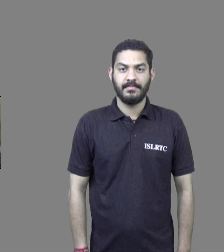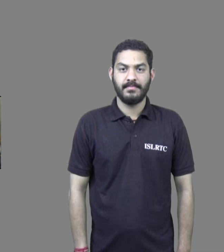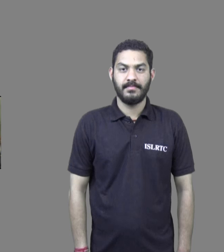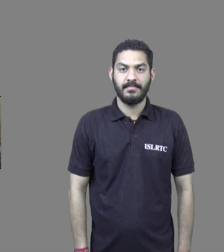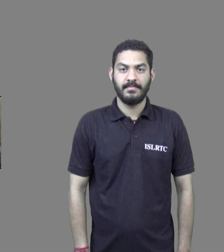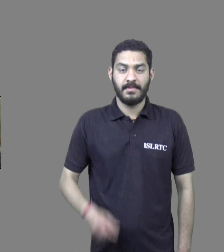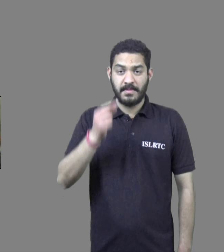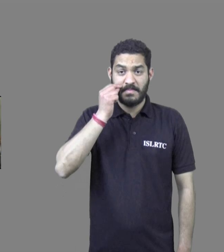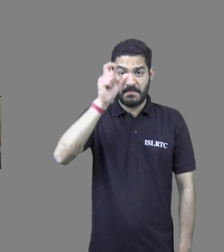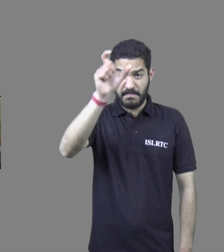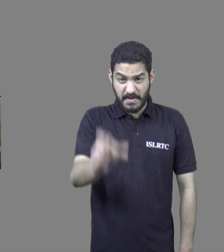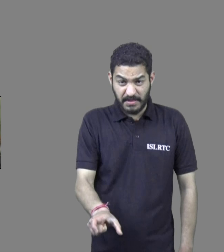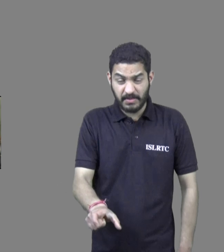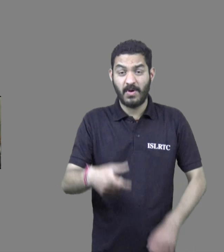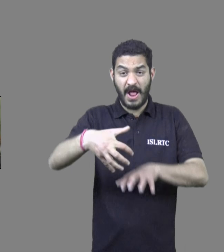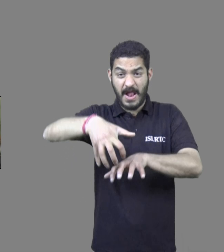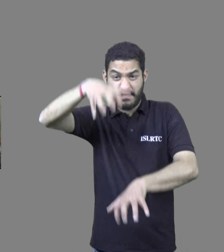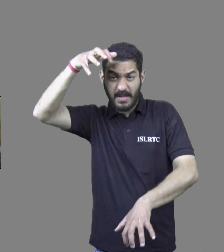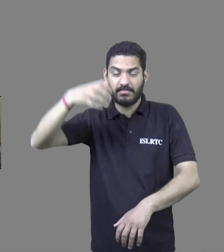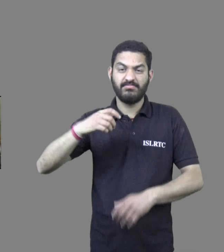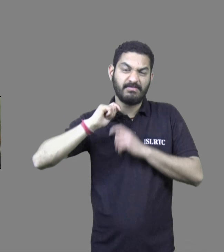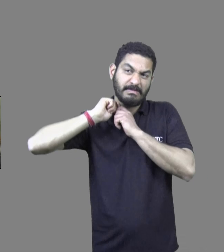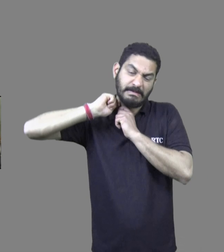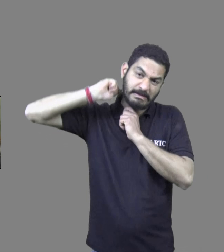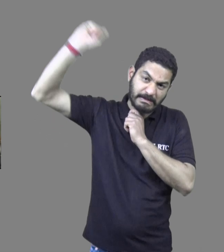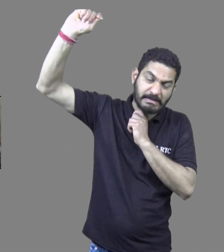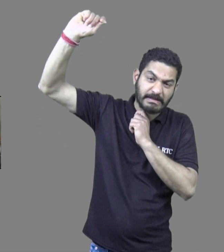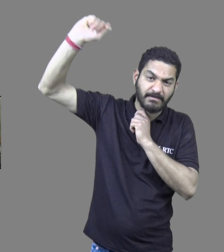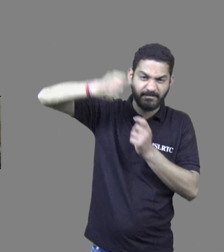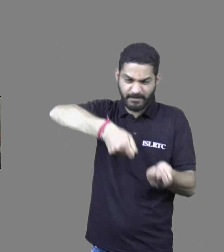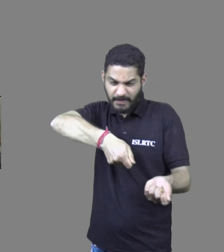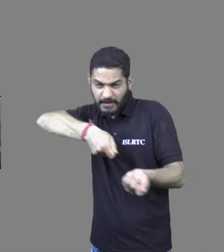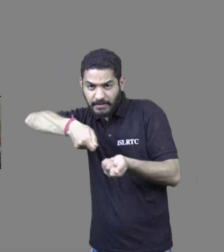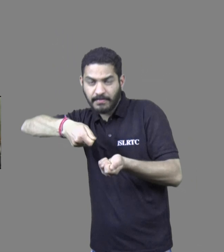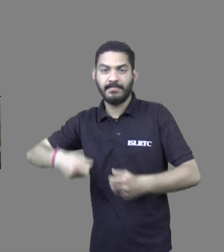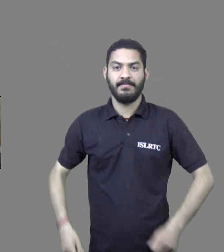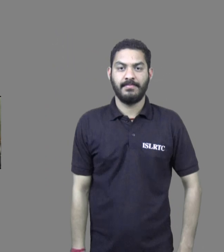Noose